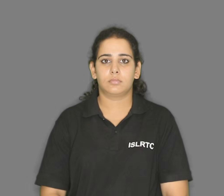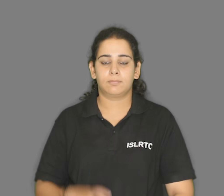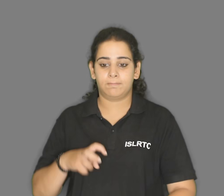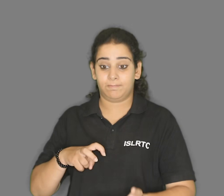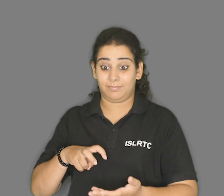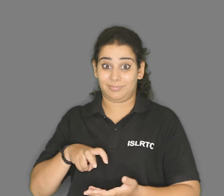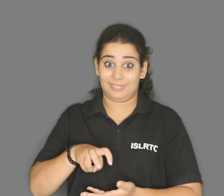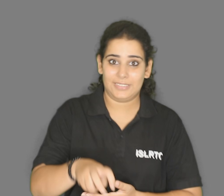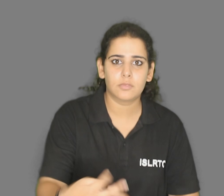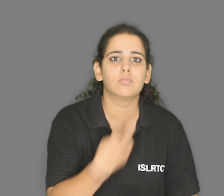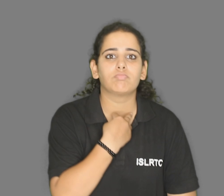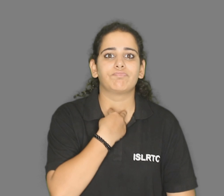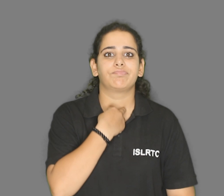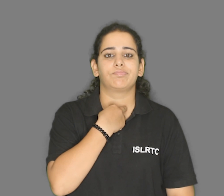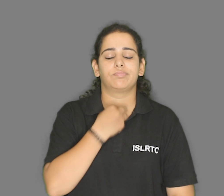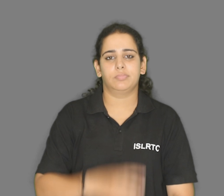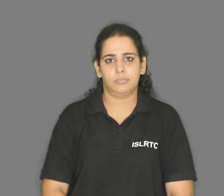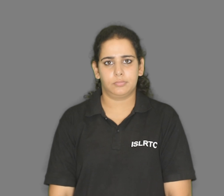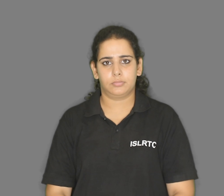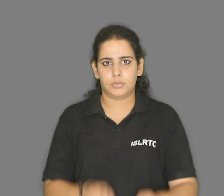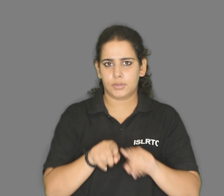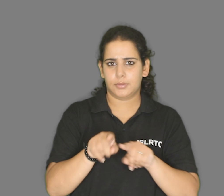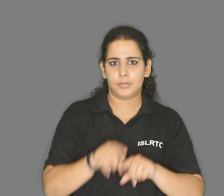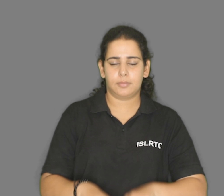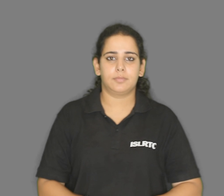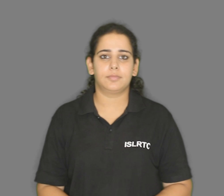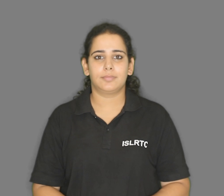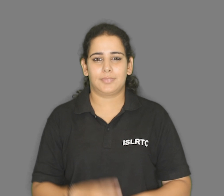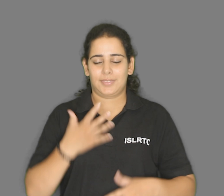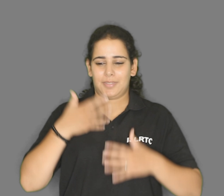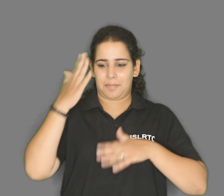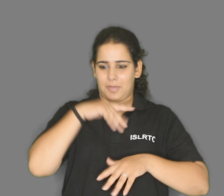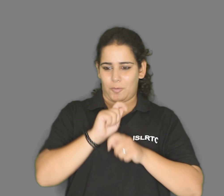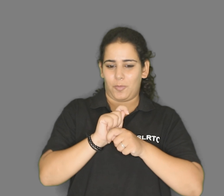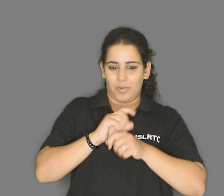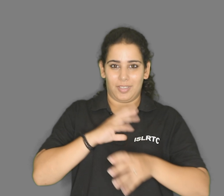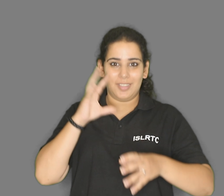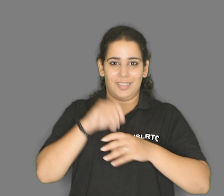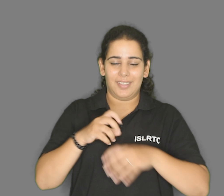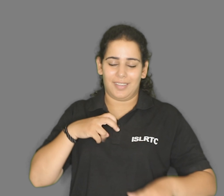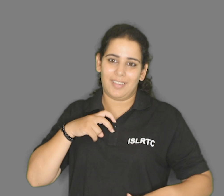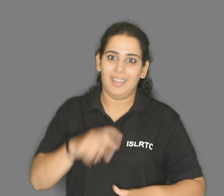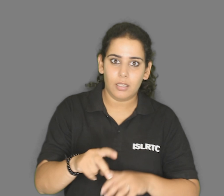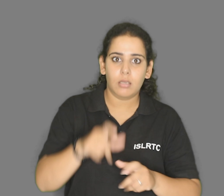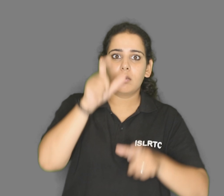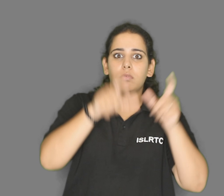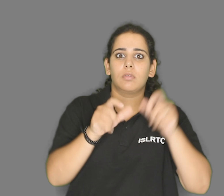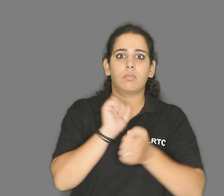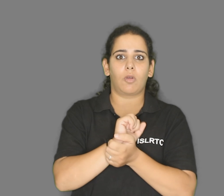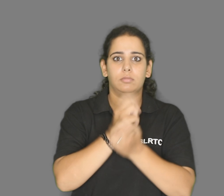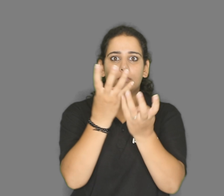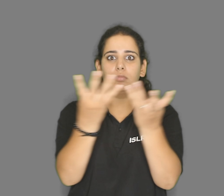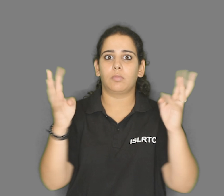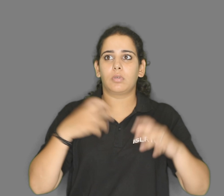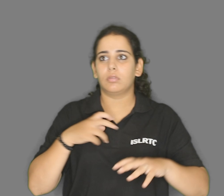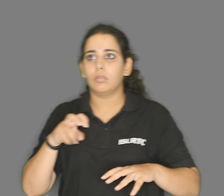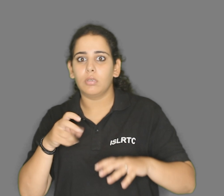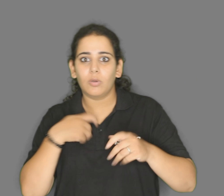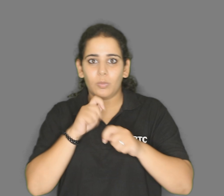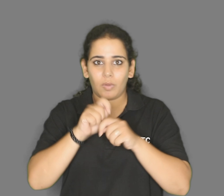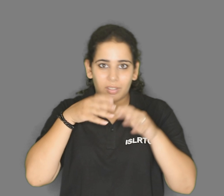Trap A situation in which people lie in wait to make a surprise attack